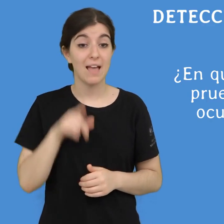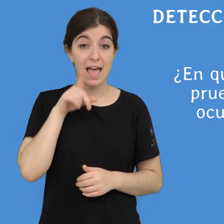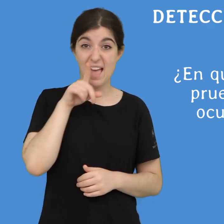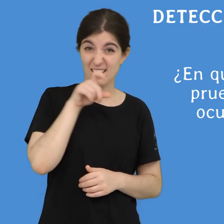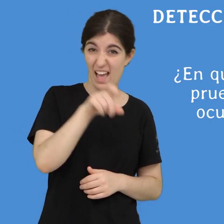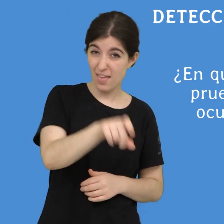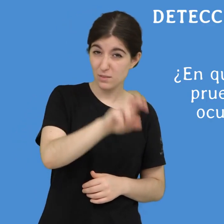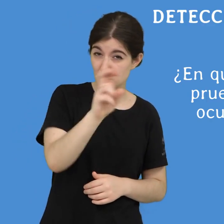cancer